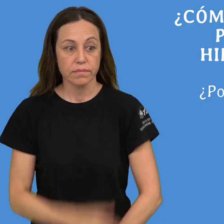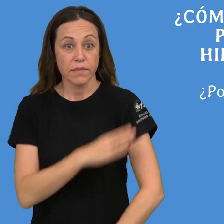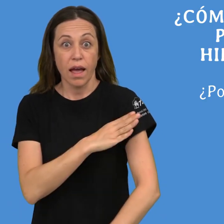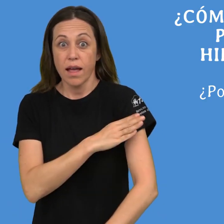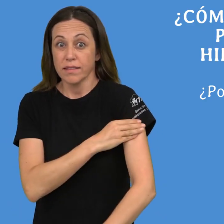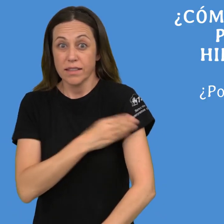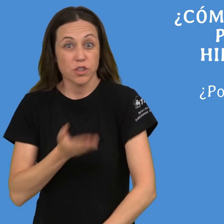tensión